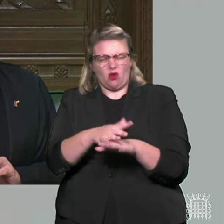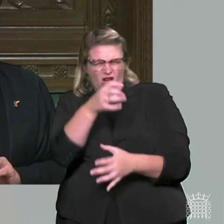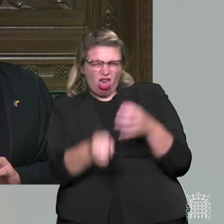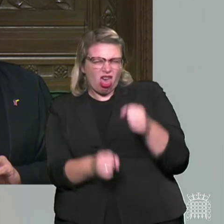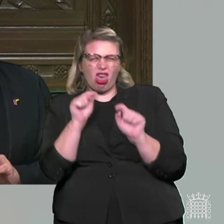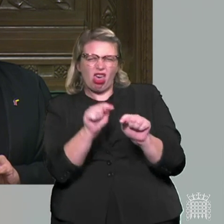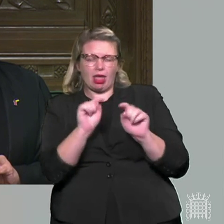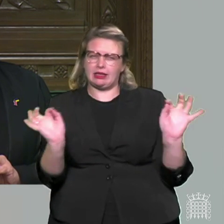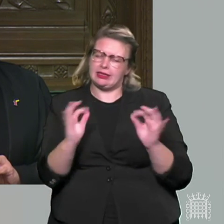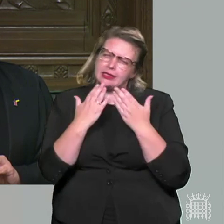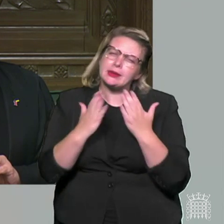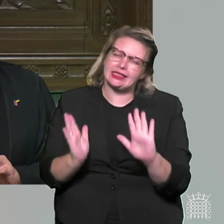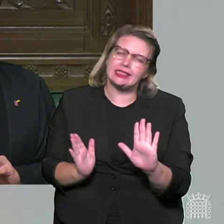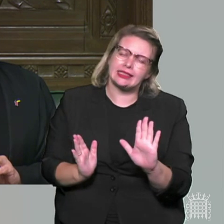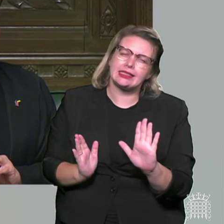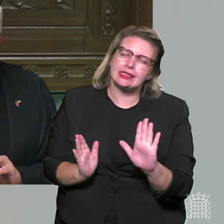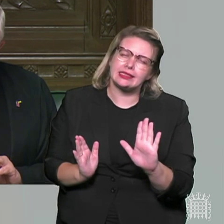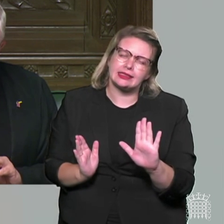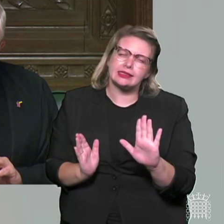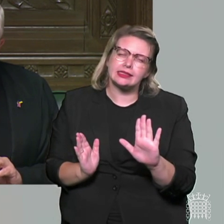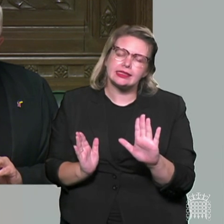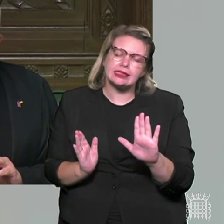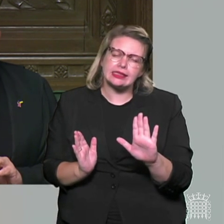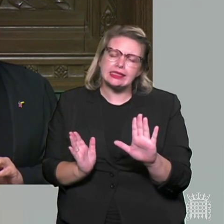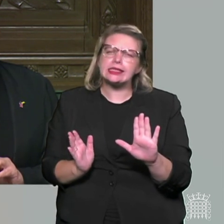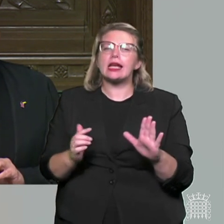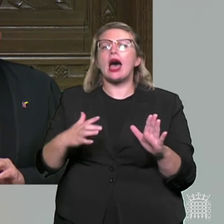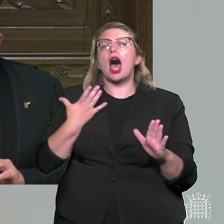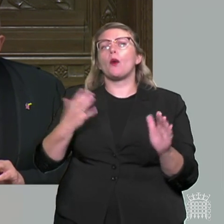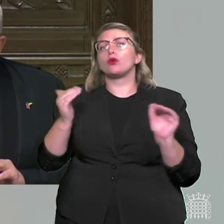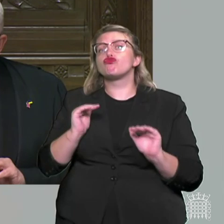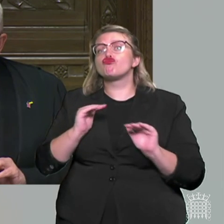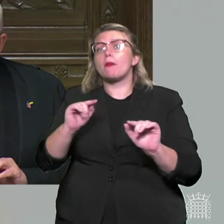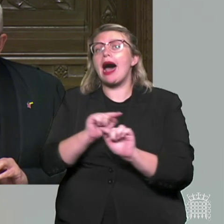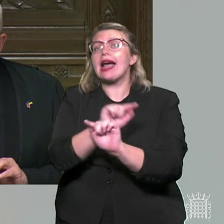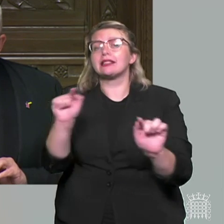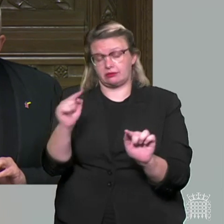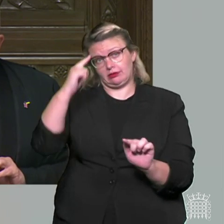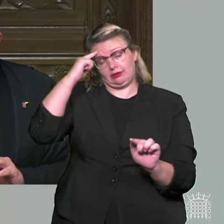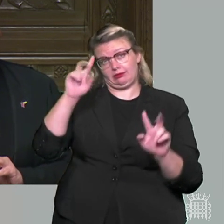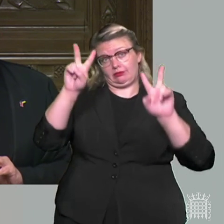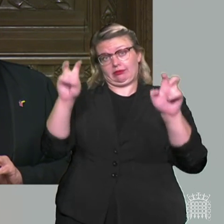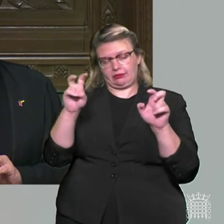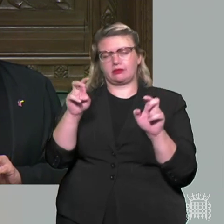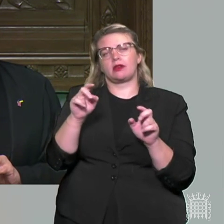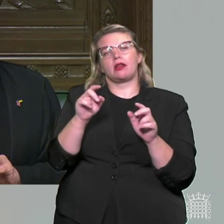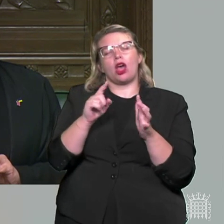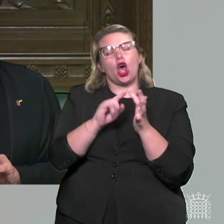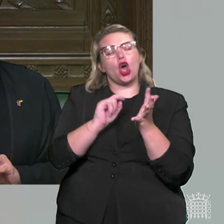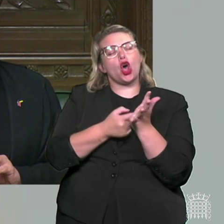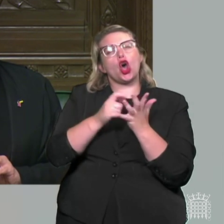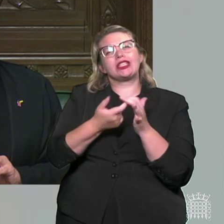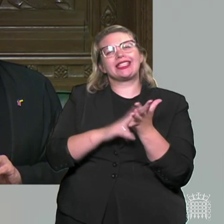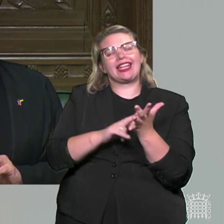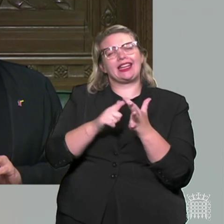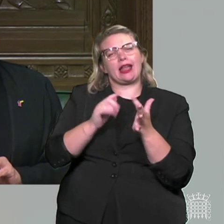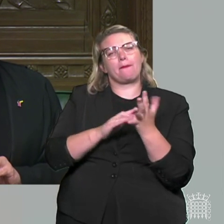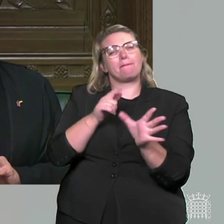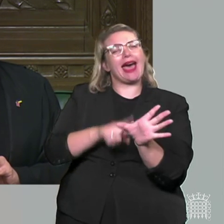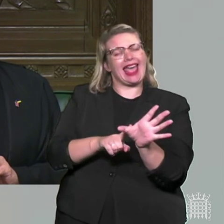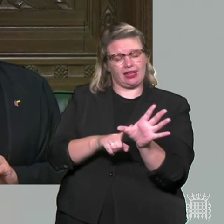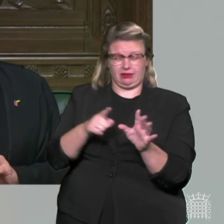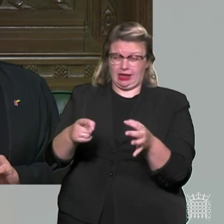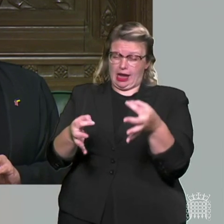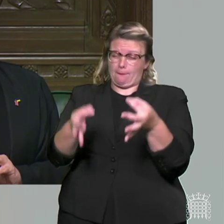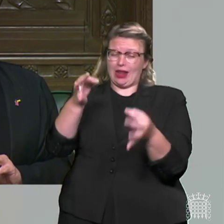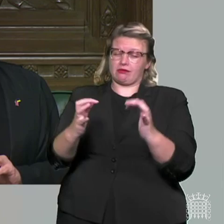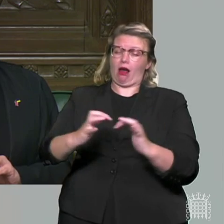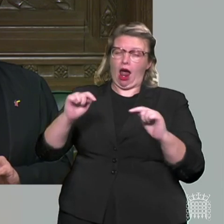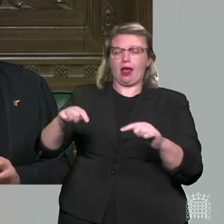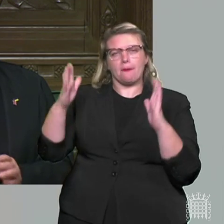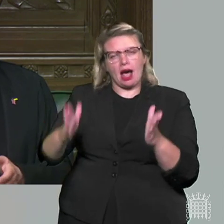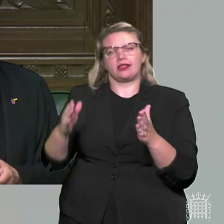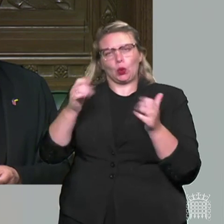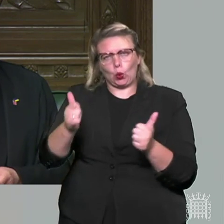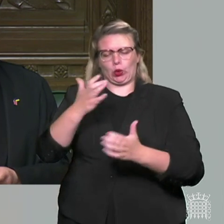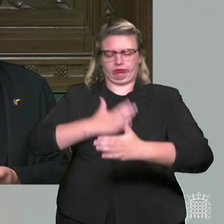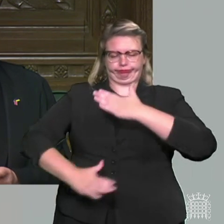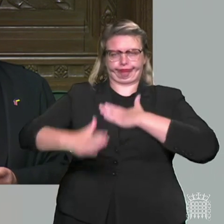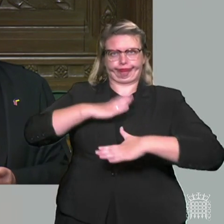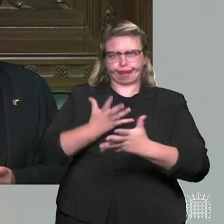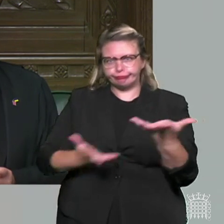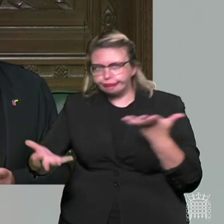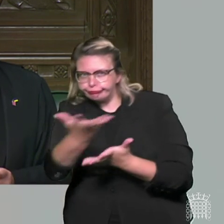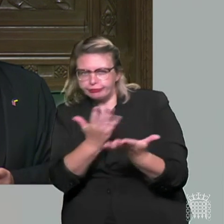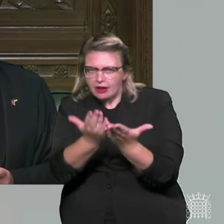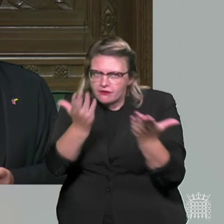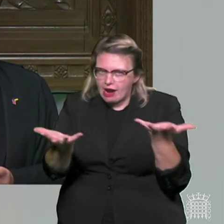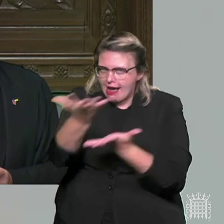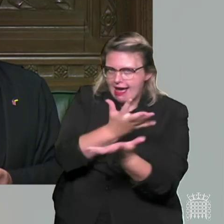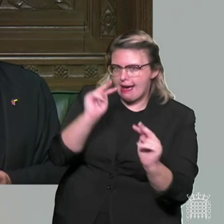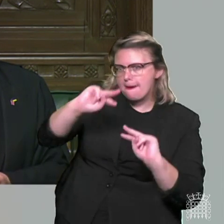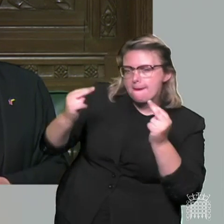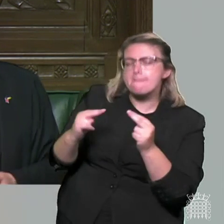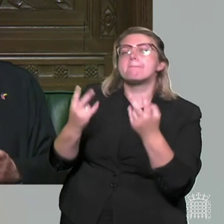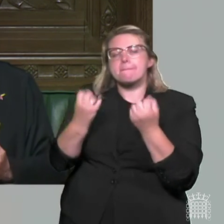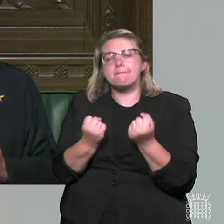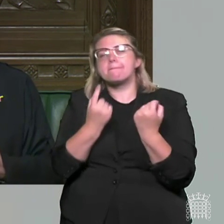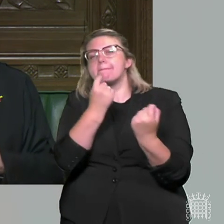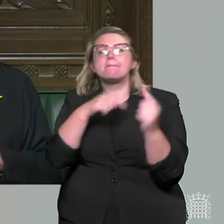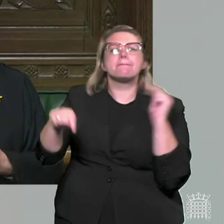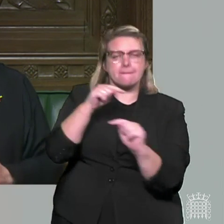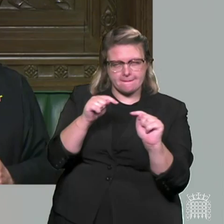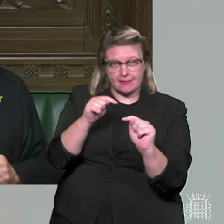I spoke to the chair of the National Fire Chiefs Council last night and this morning about the heroic work of firefighters in recent days.